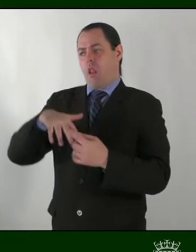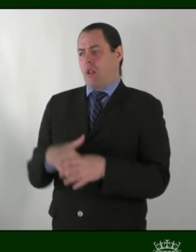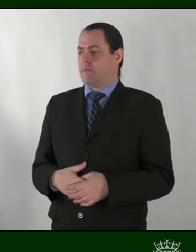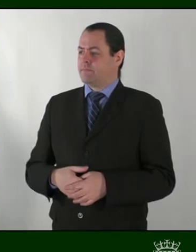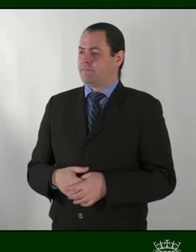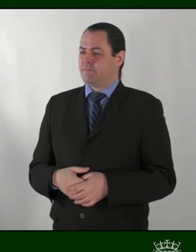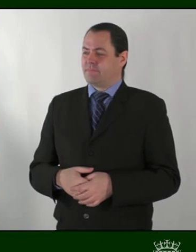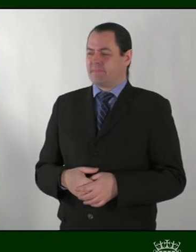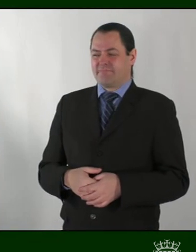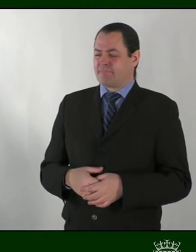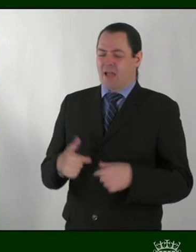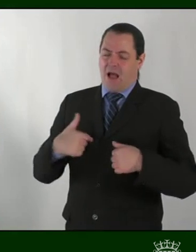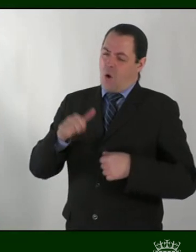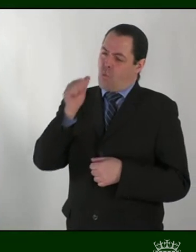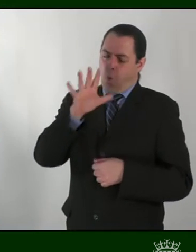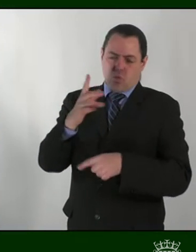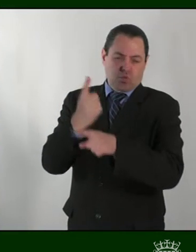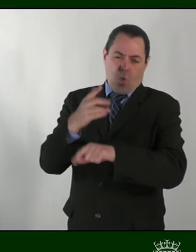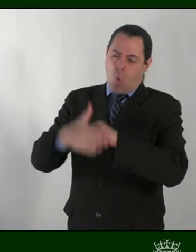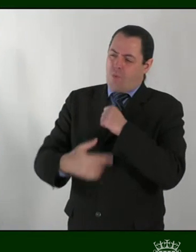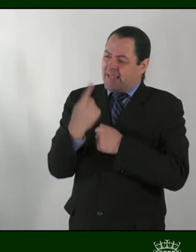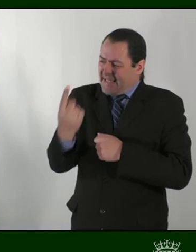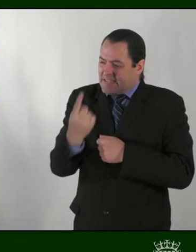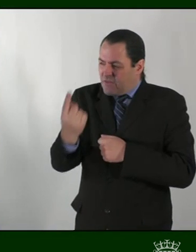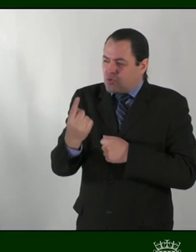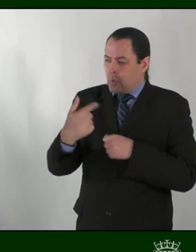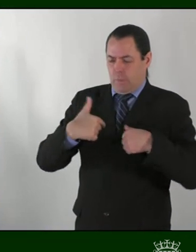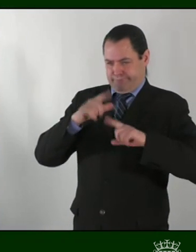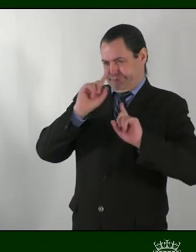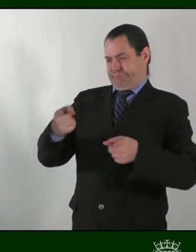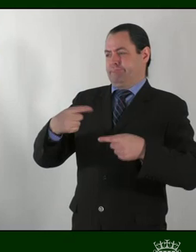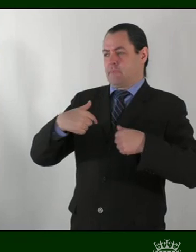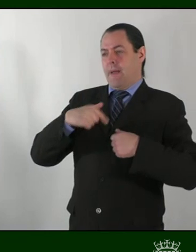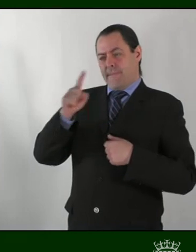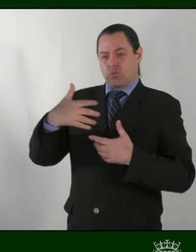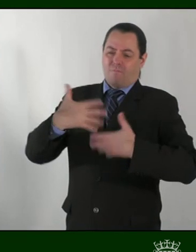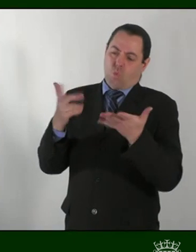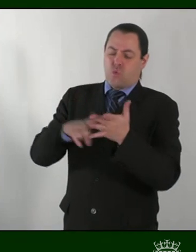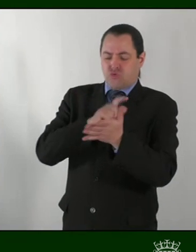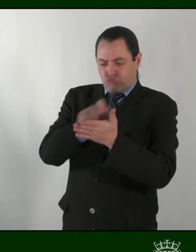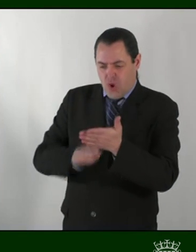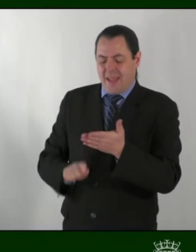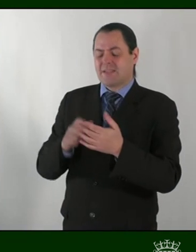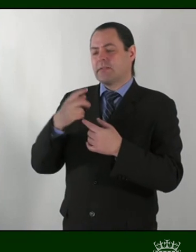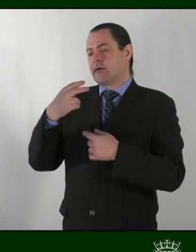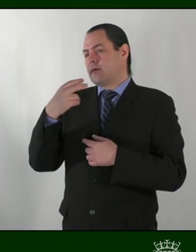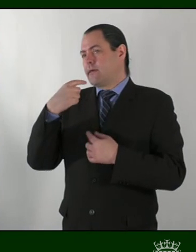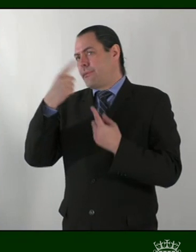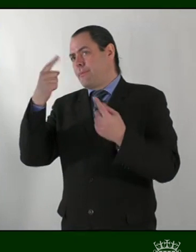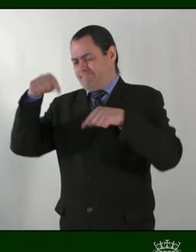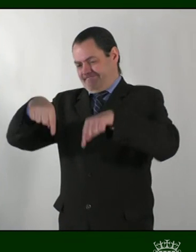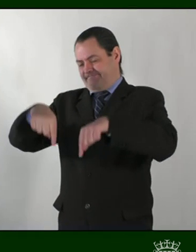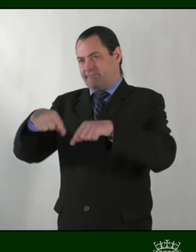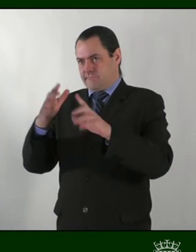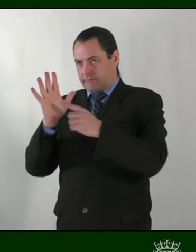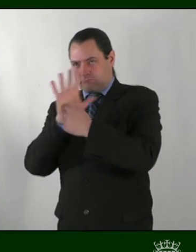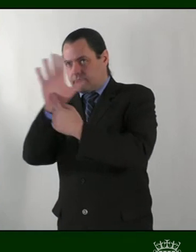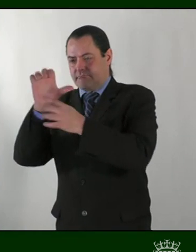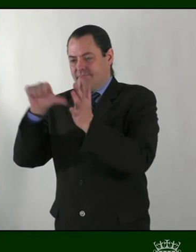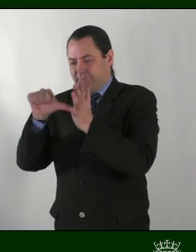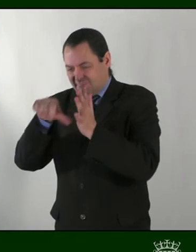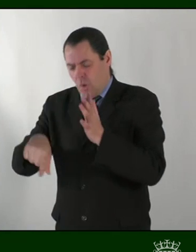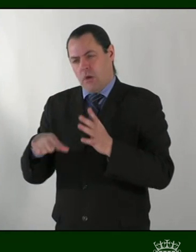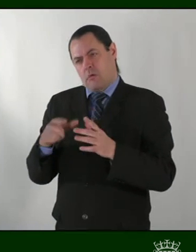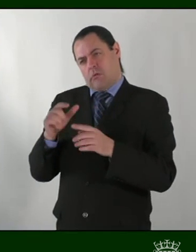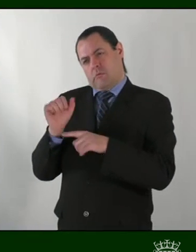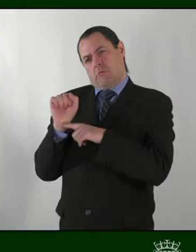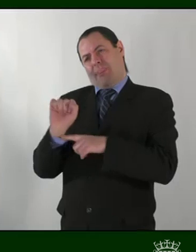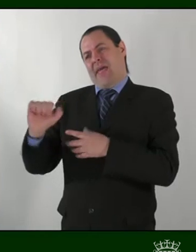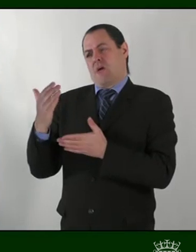I am not going to comment on any individual case, but it is obvious that the rights of journalists and whistleblowers should be upheld, and this Government will clearly continue to do that.